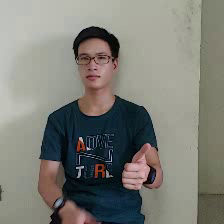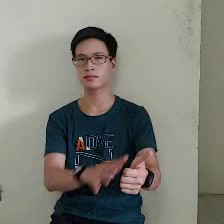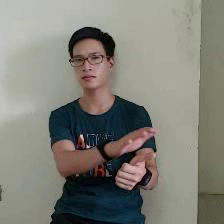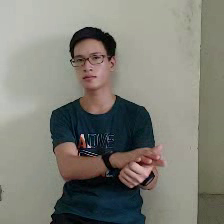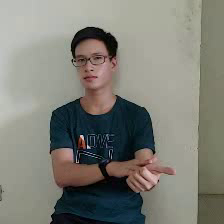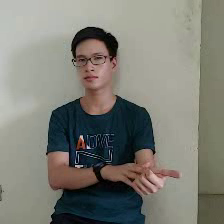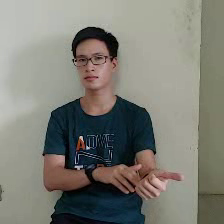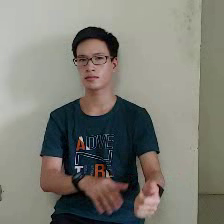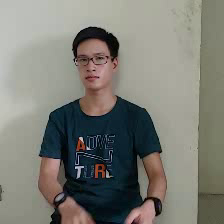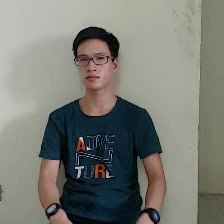An ủi